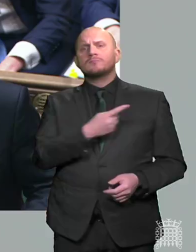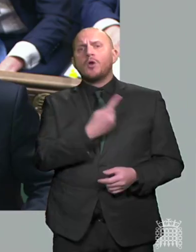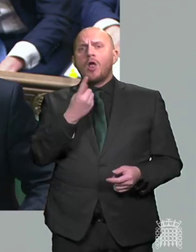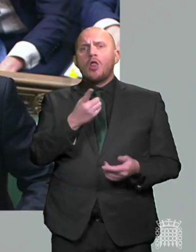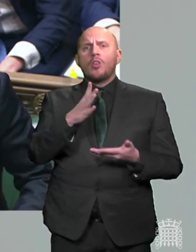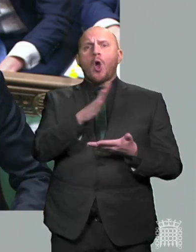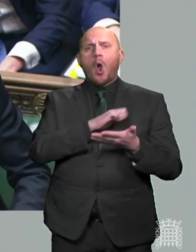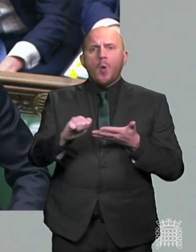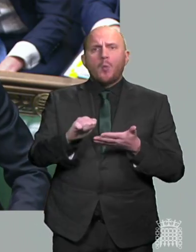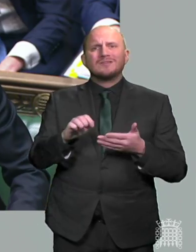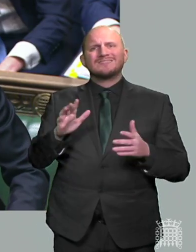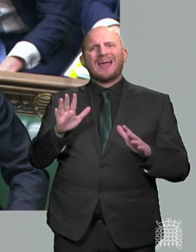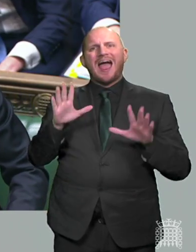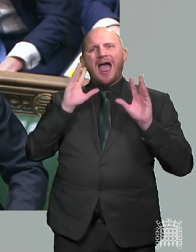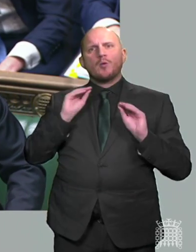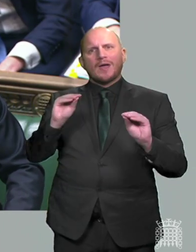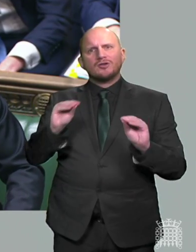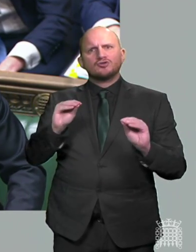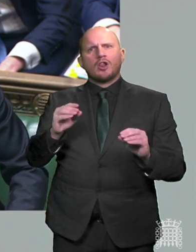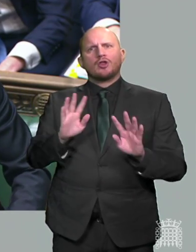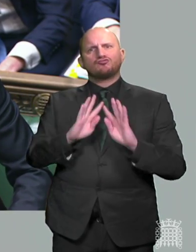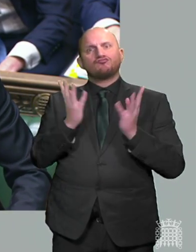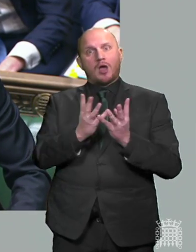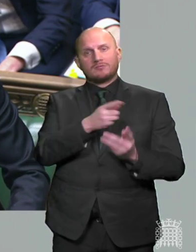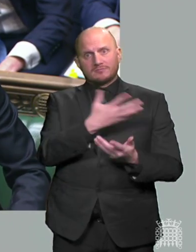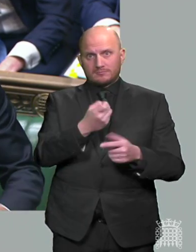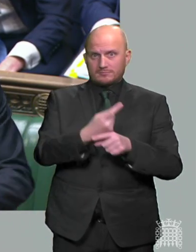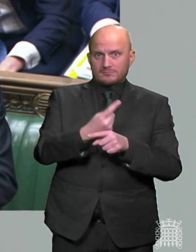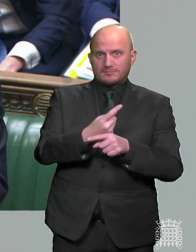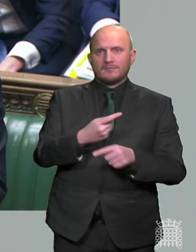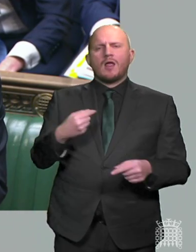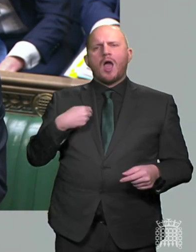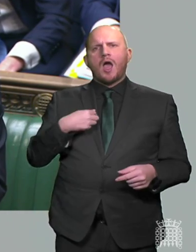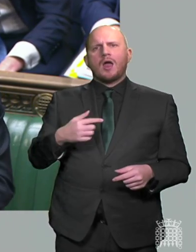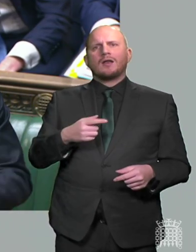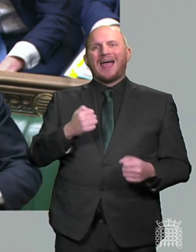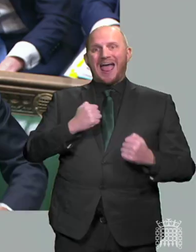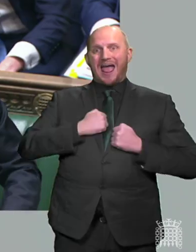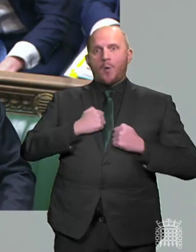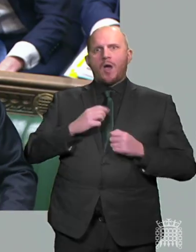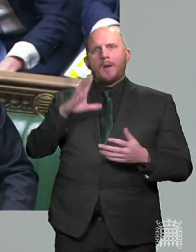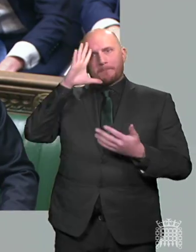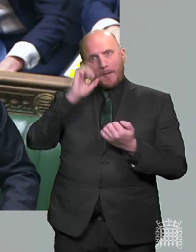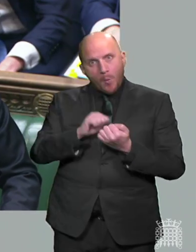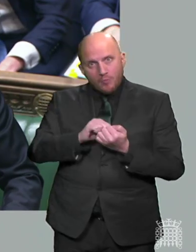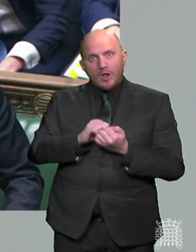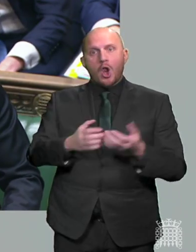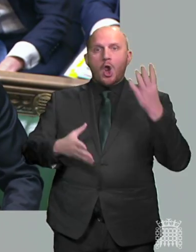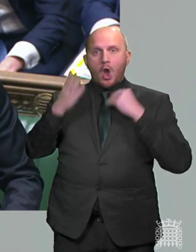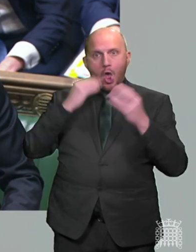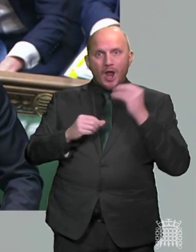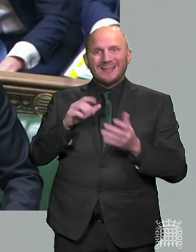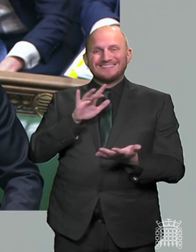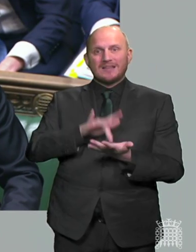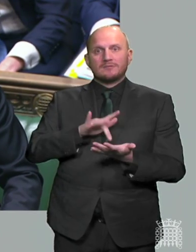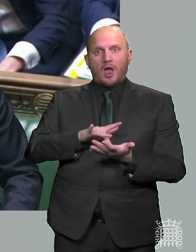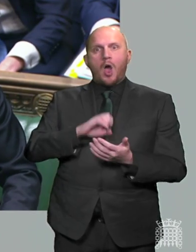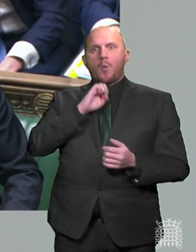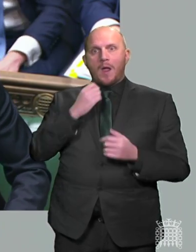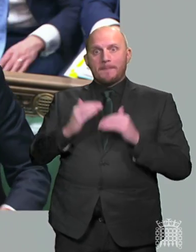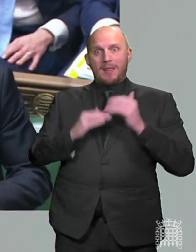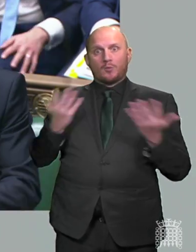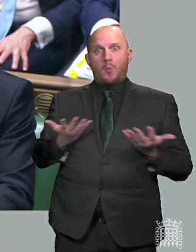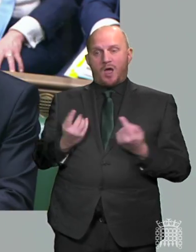the work of the Holocaust Educational Trust. It could not be more fitting that Britain’s holocaust memorial and learning centre should be built right next door to Parliament.